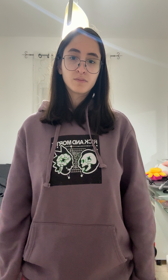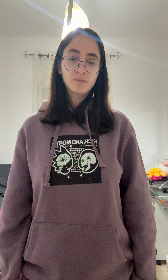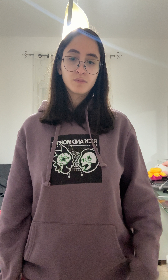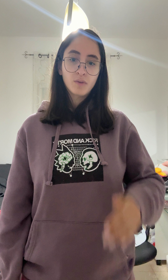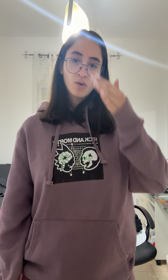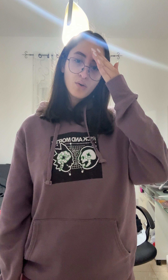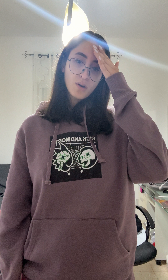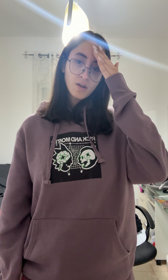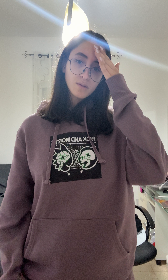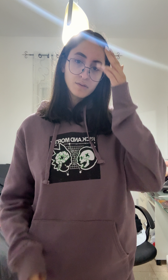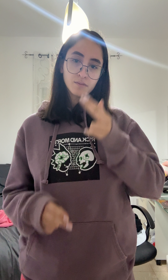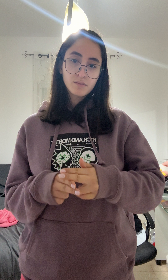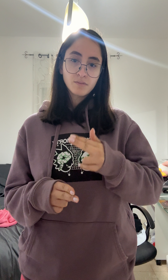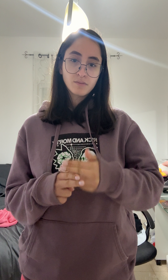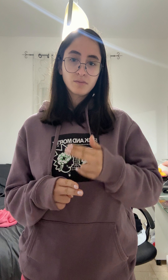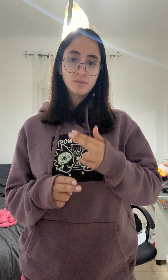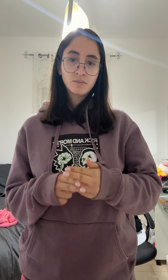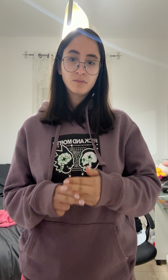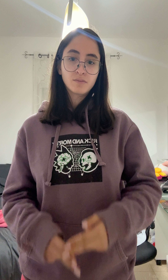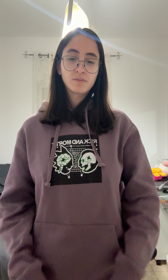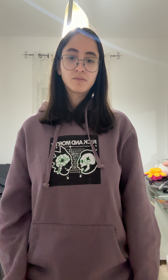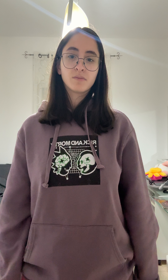חולה